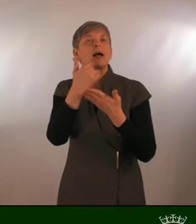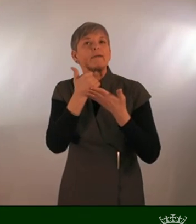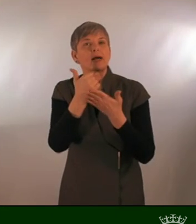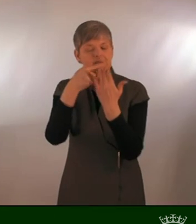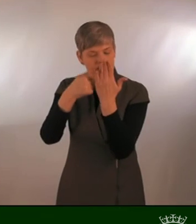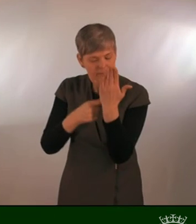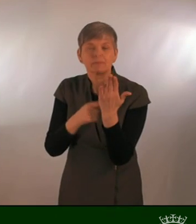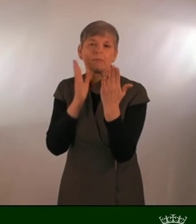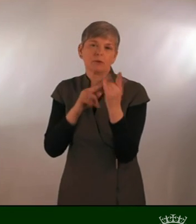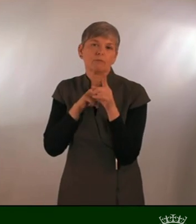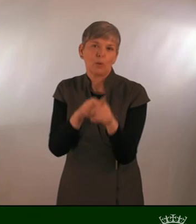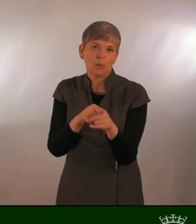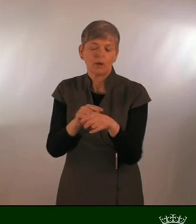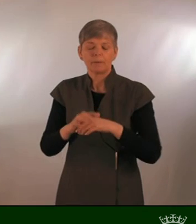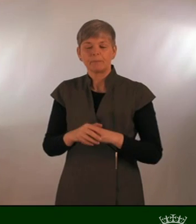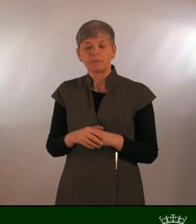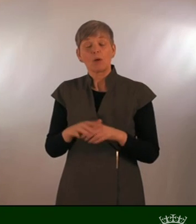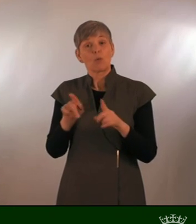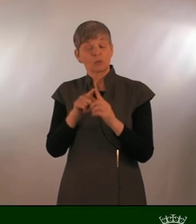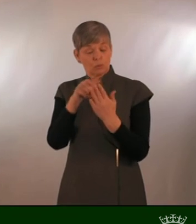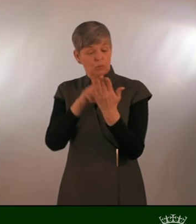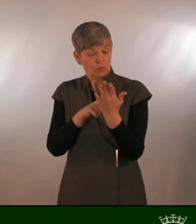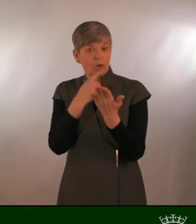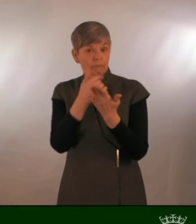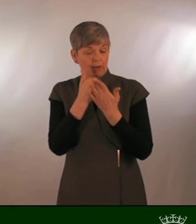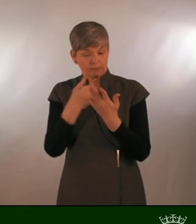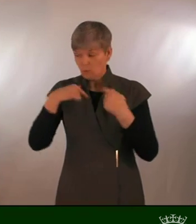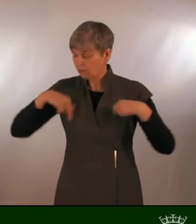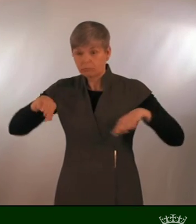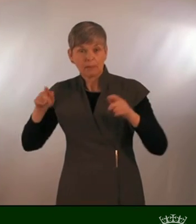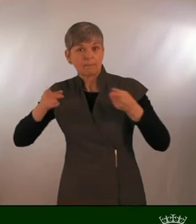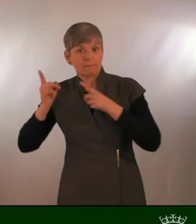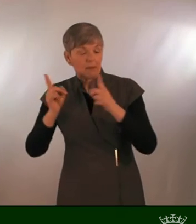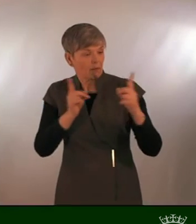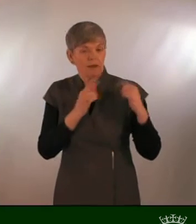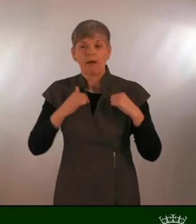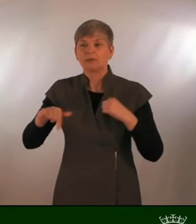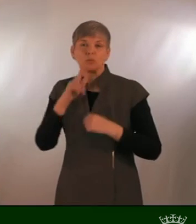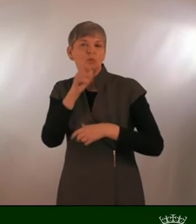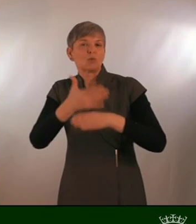It is also providing guidance to honourable Members and to their offices.